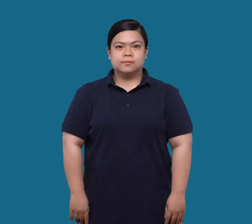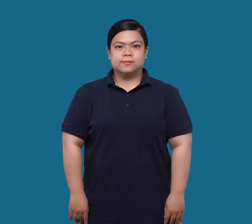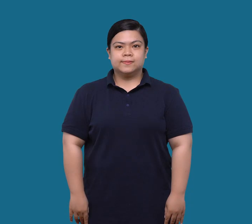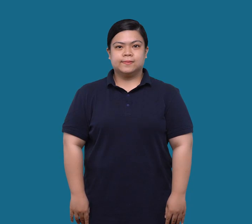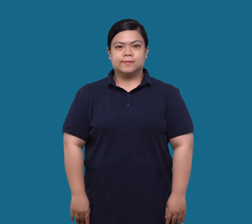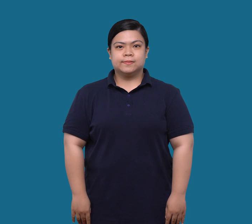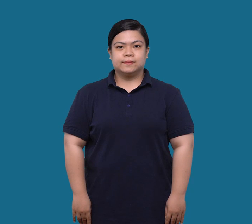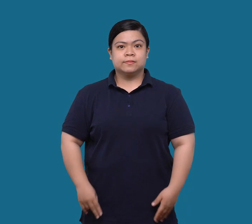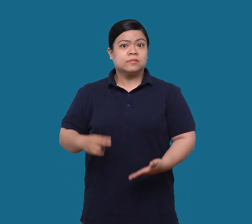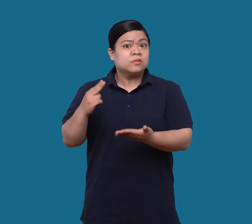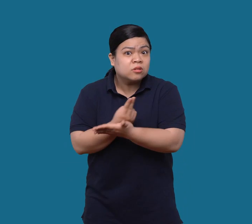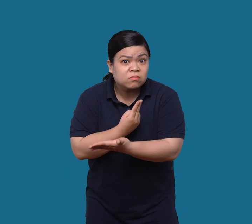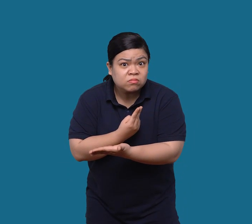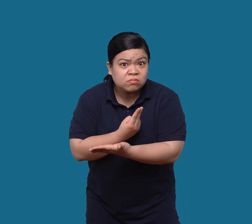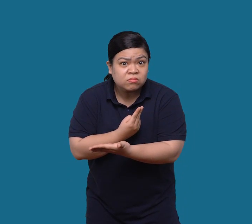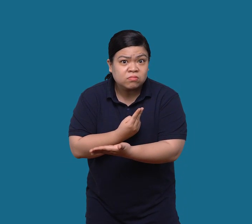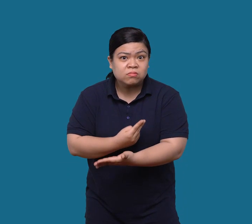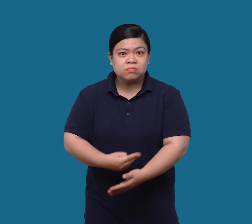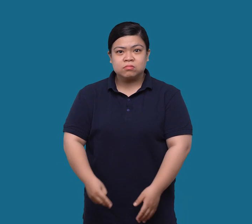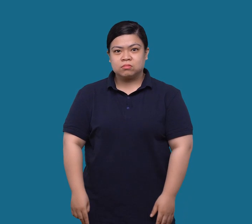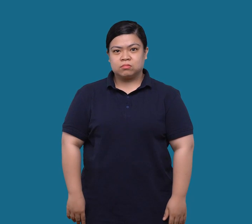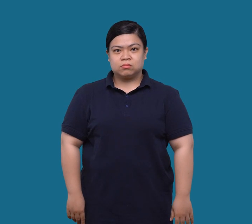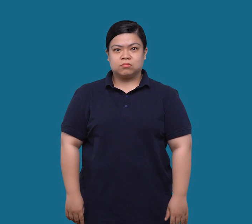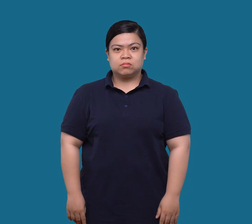nên không?